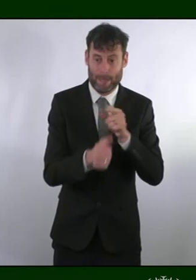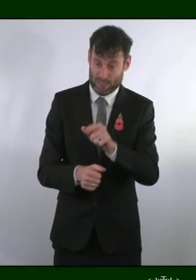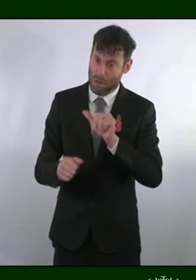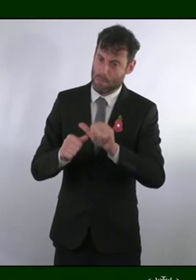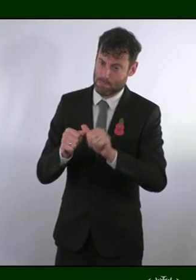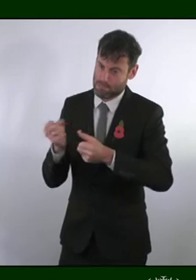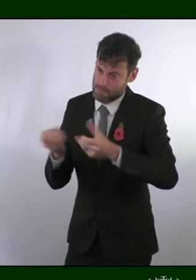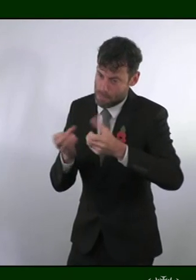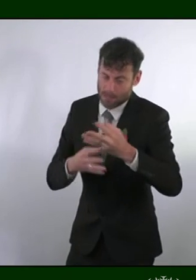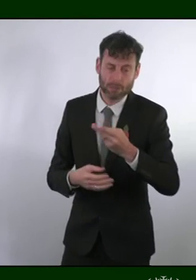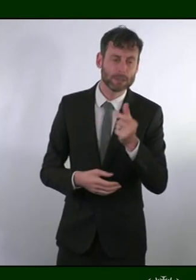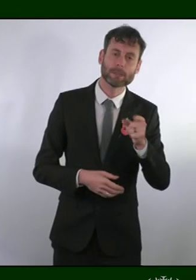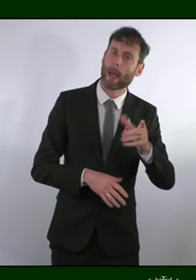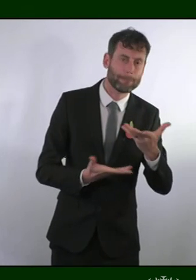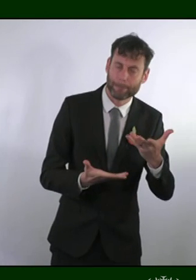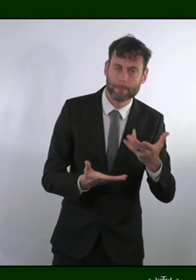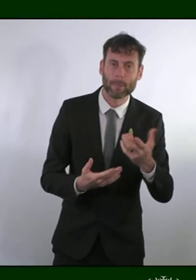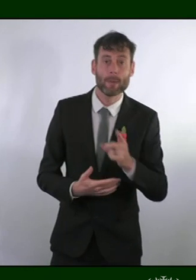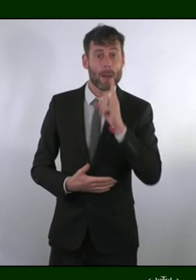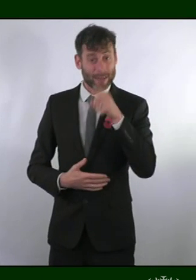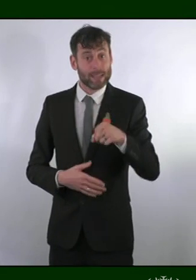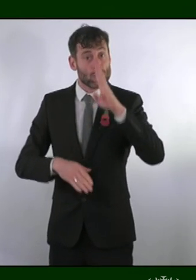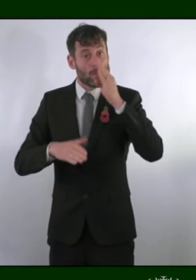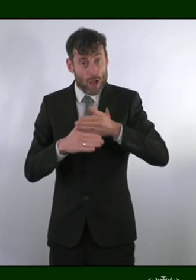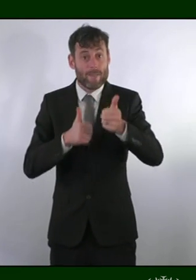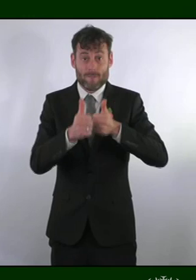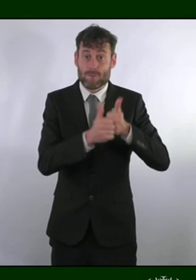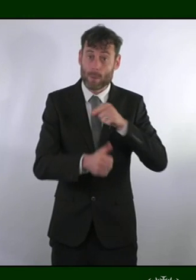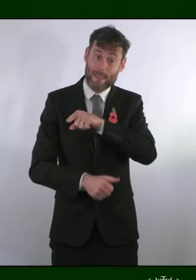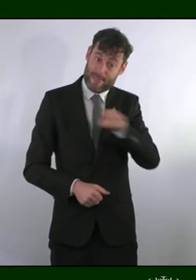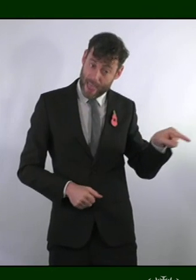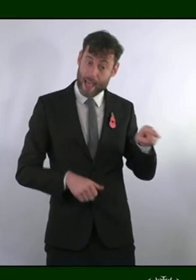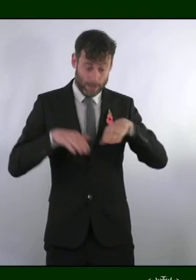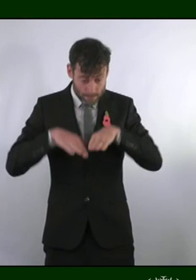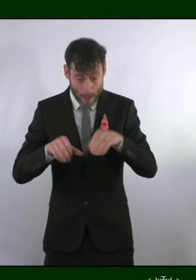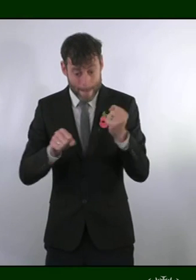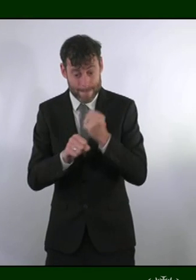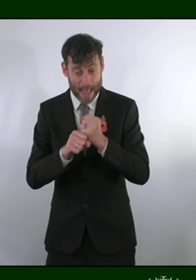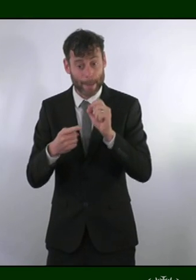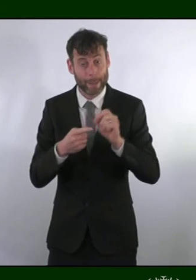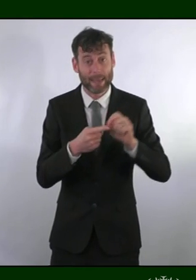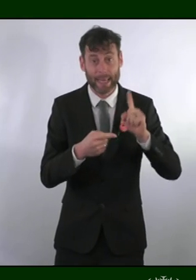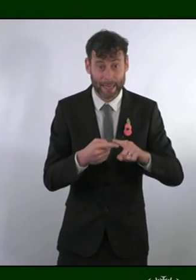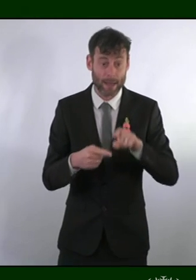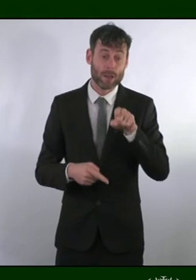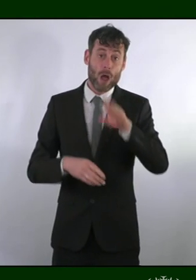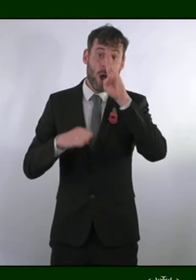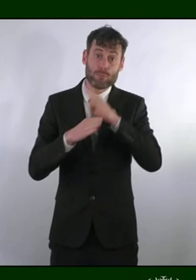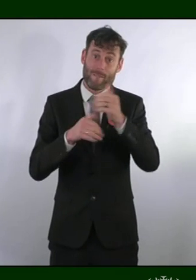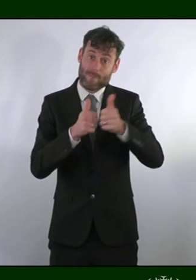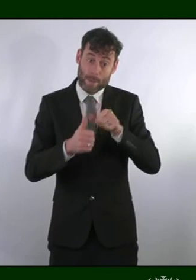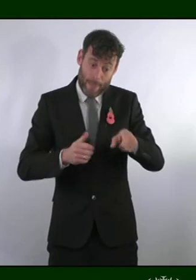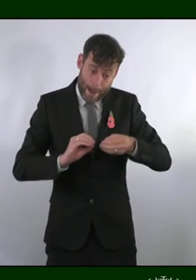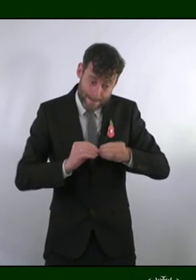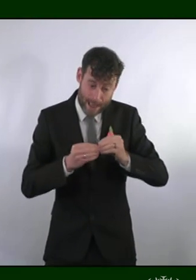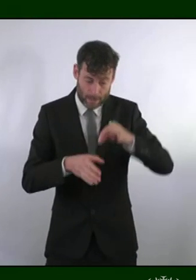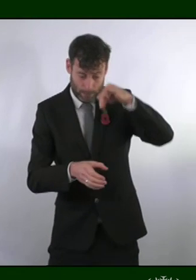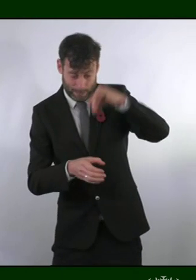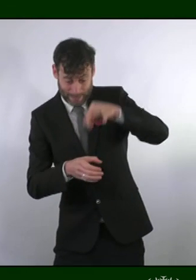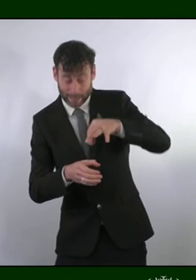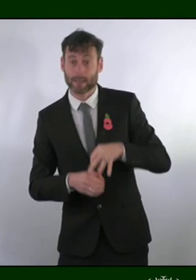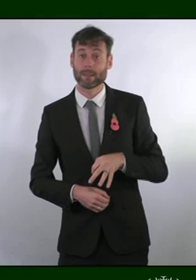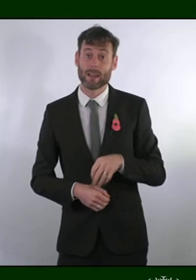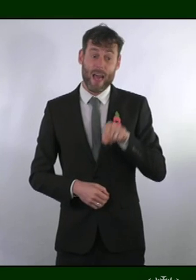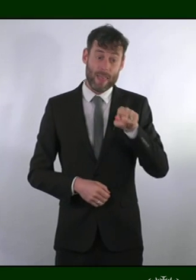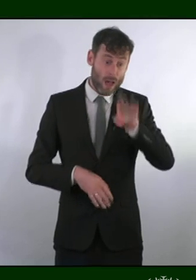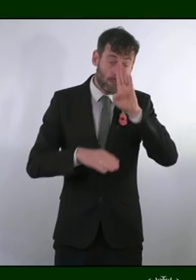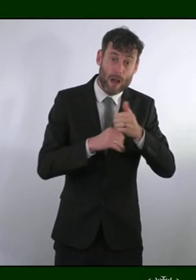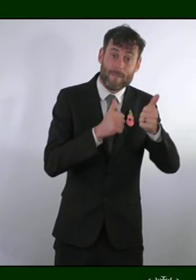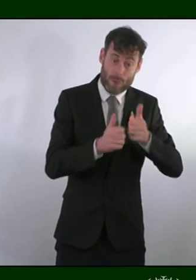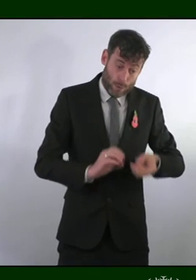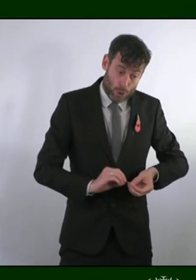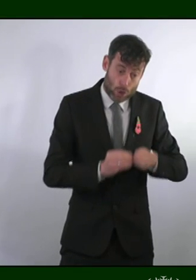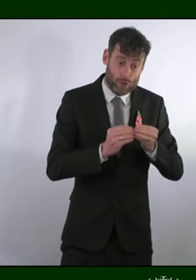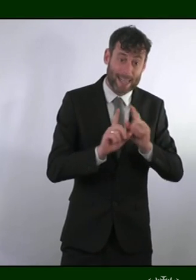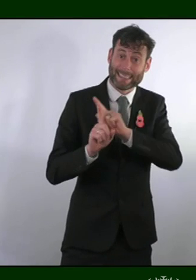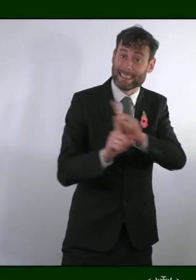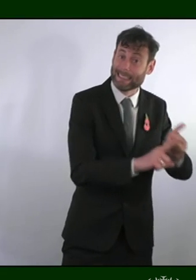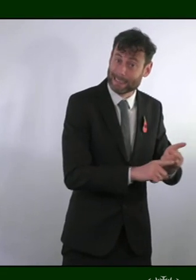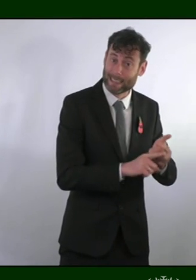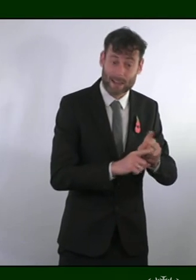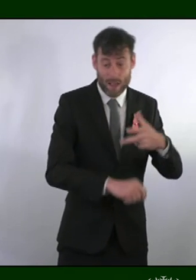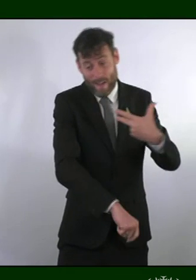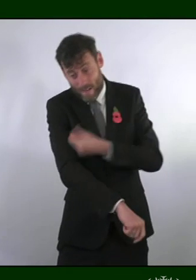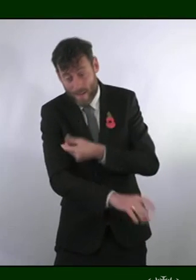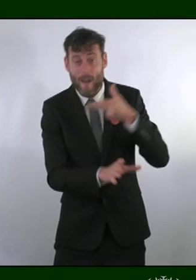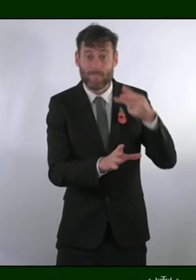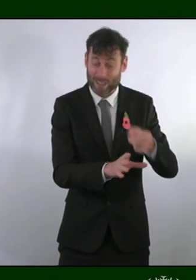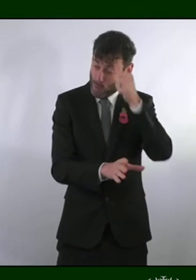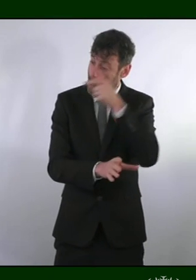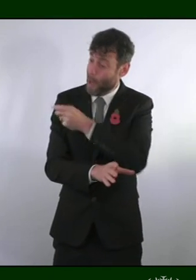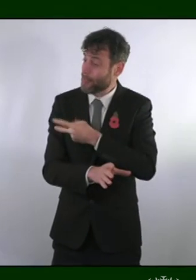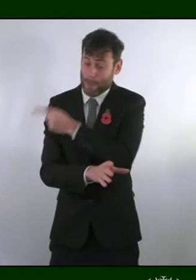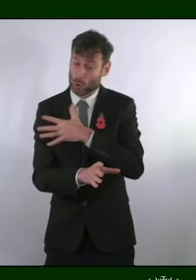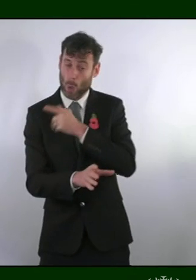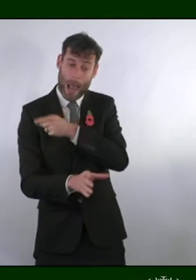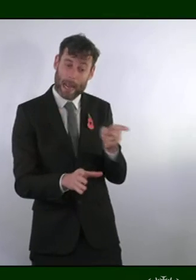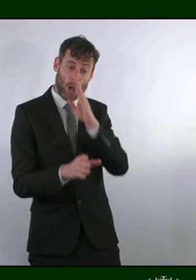the private sector that in the end makes the PPE, it is the private sector that provides the testing equipment, and it is the private sector that, no matter how much the Labour party may hate it, provides the vaccines and the scientific breakthroughs.